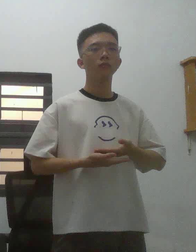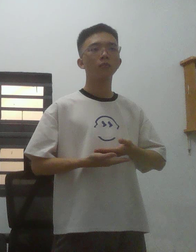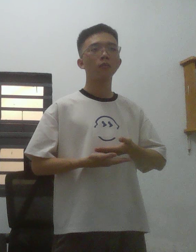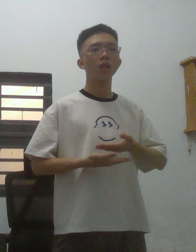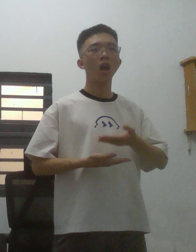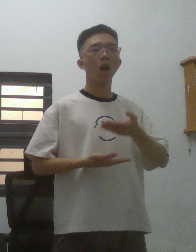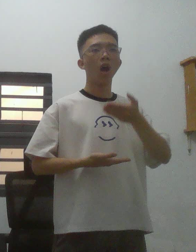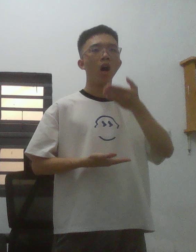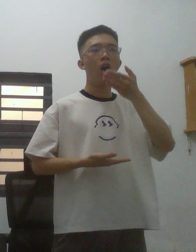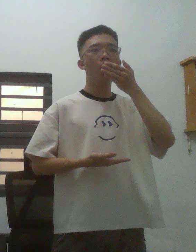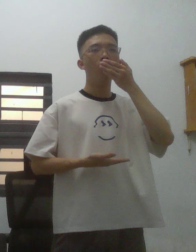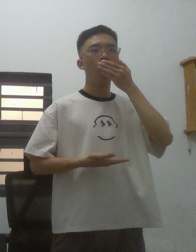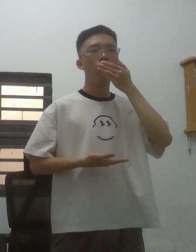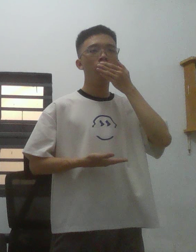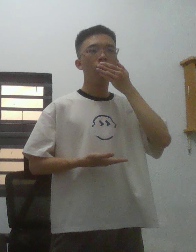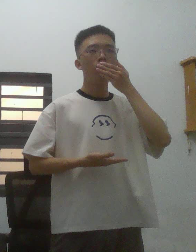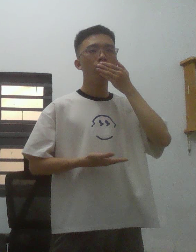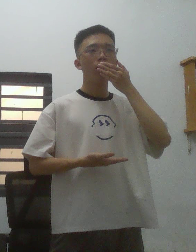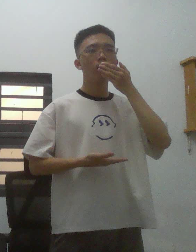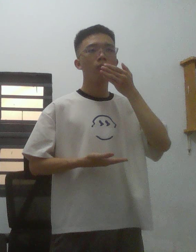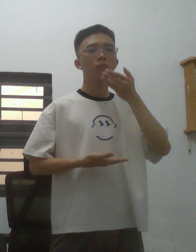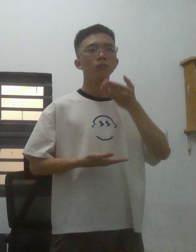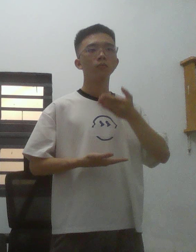sup